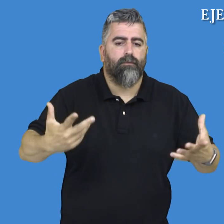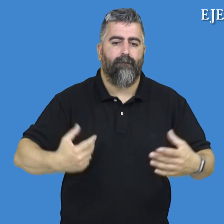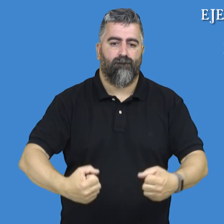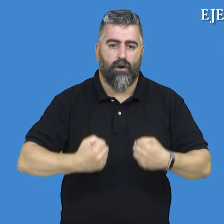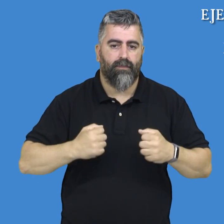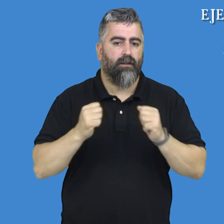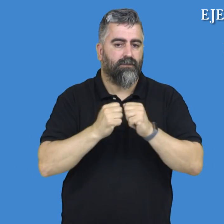fuerte